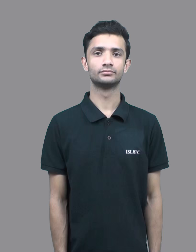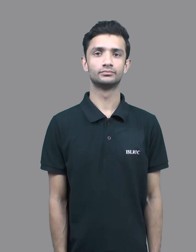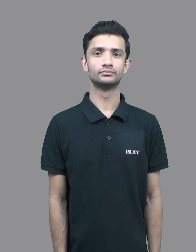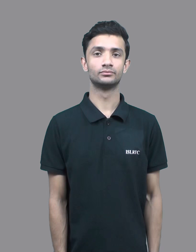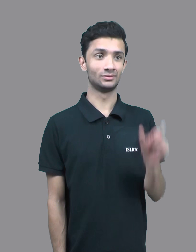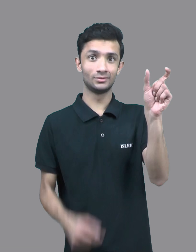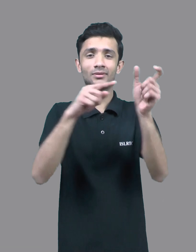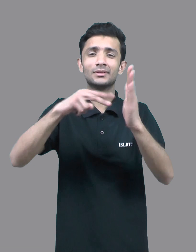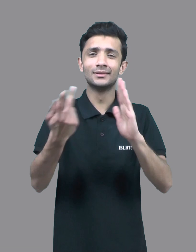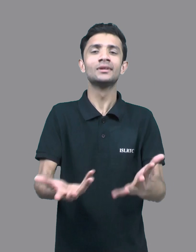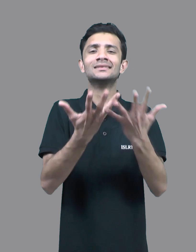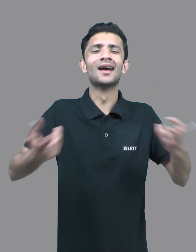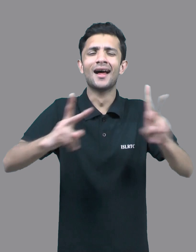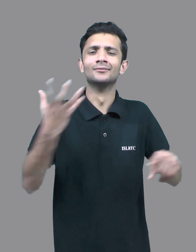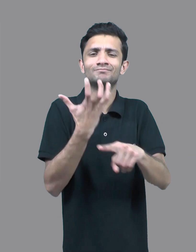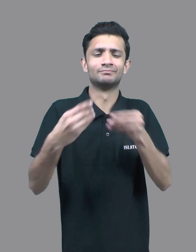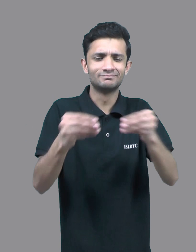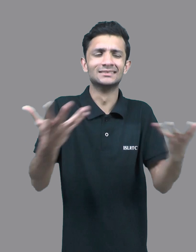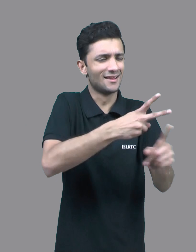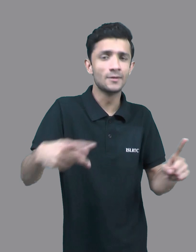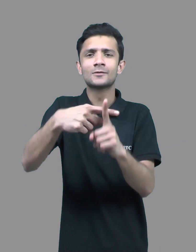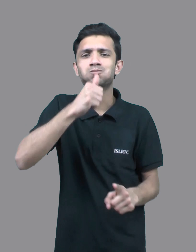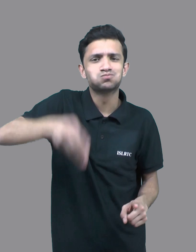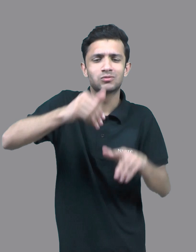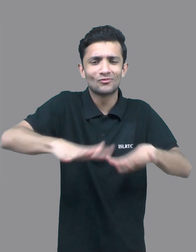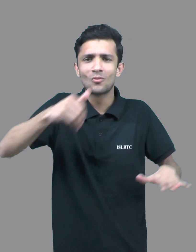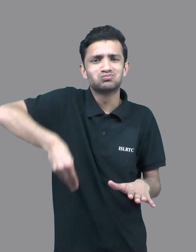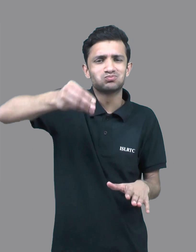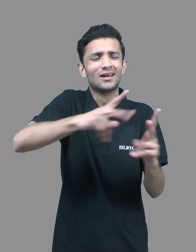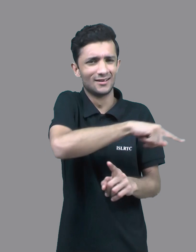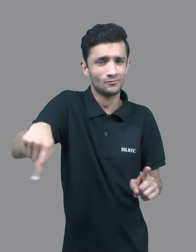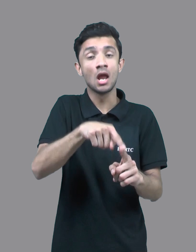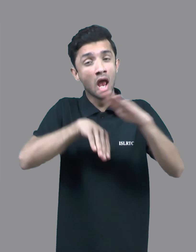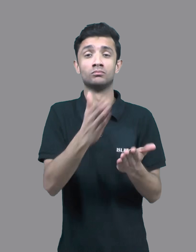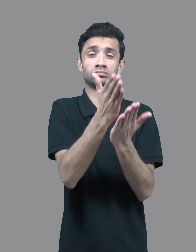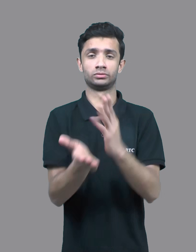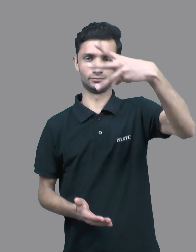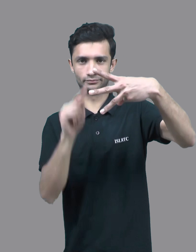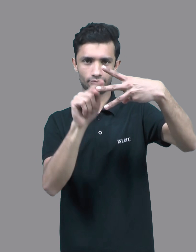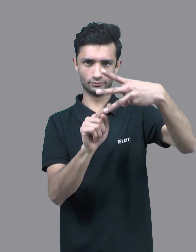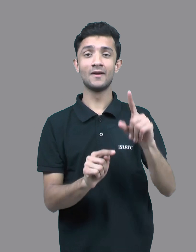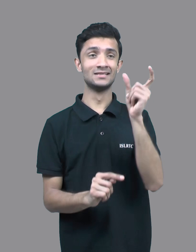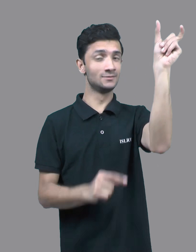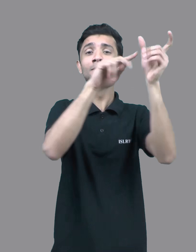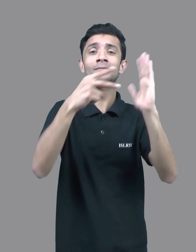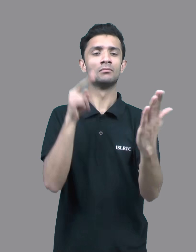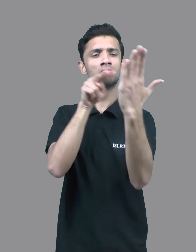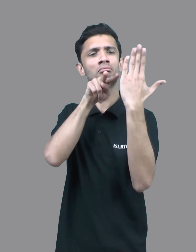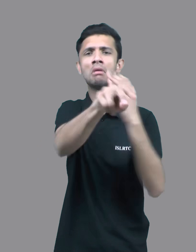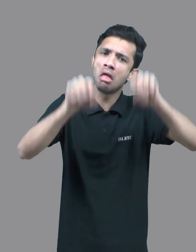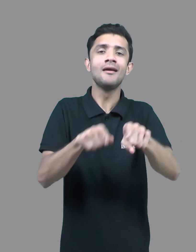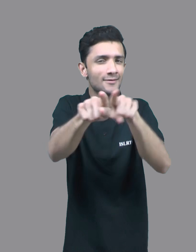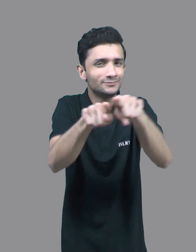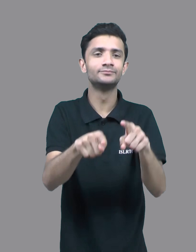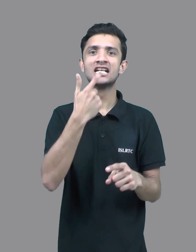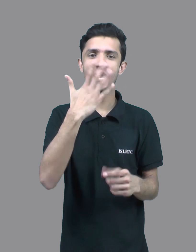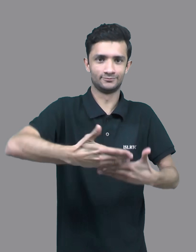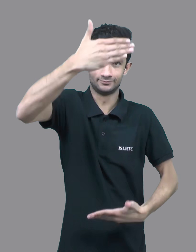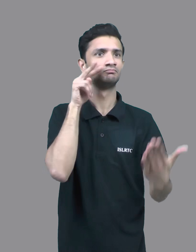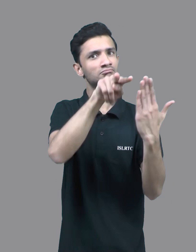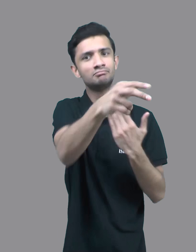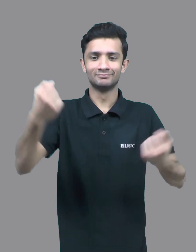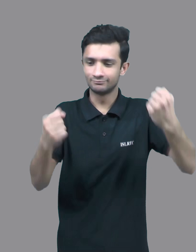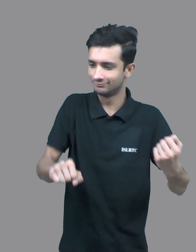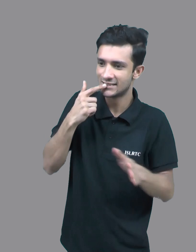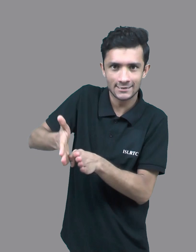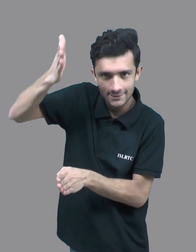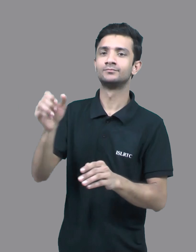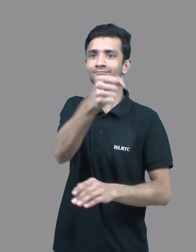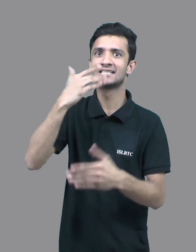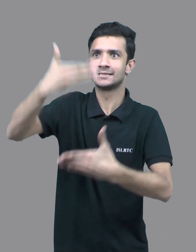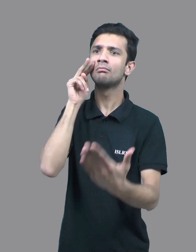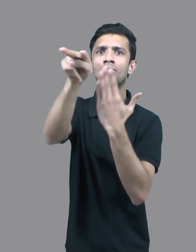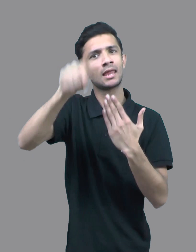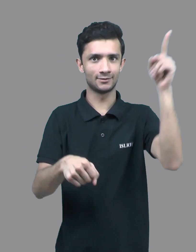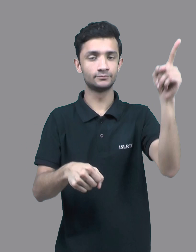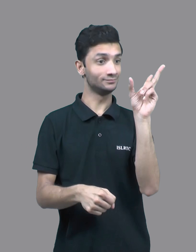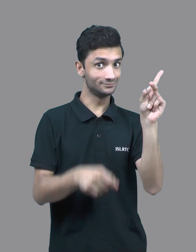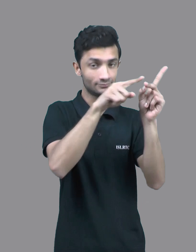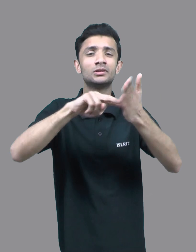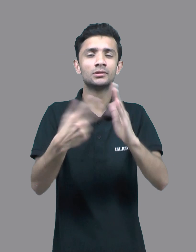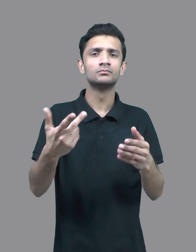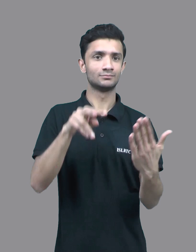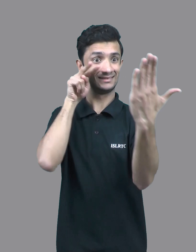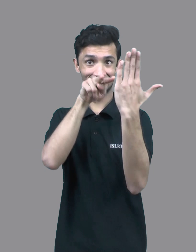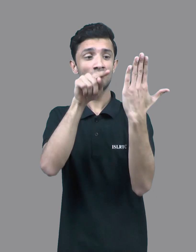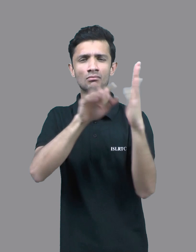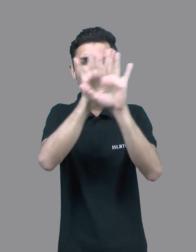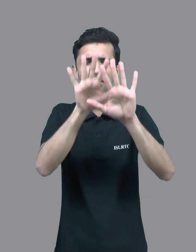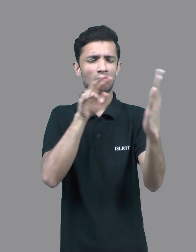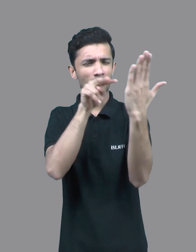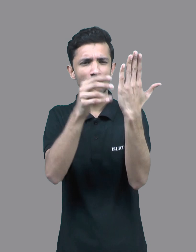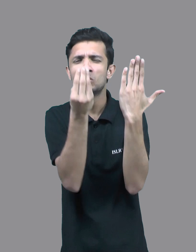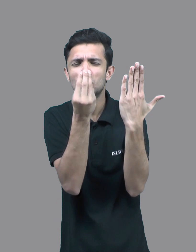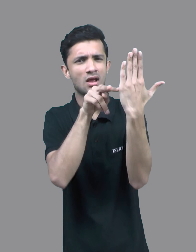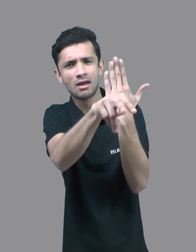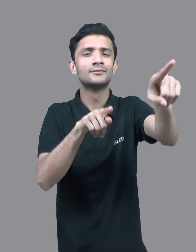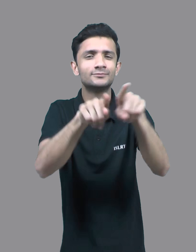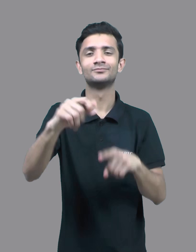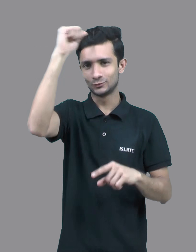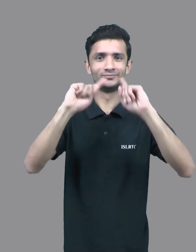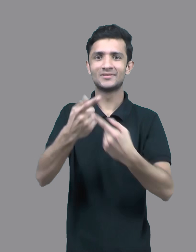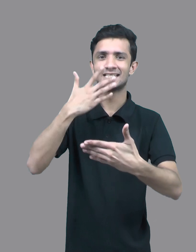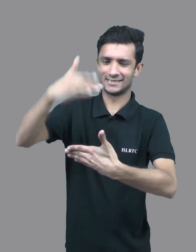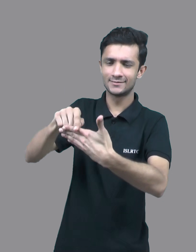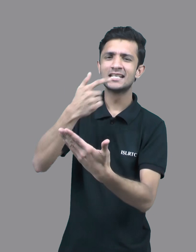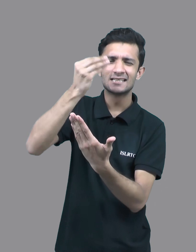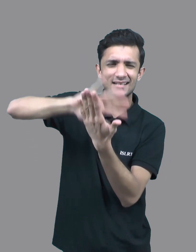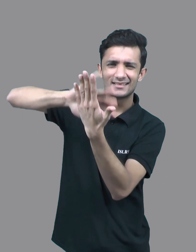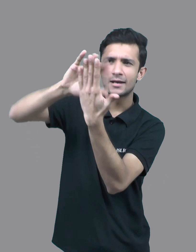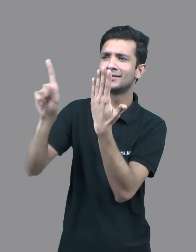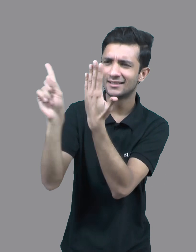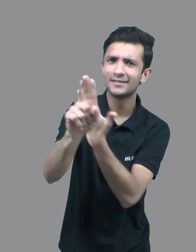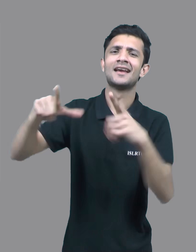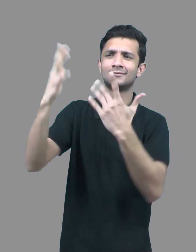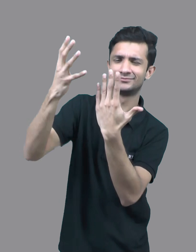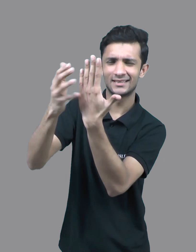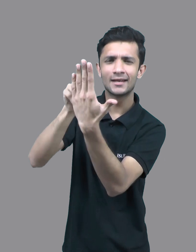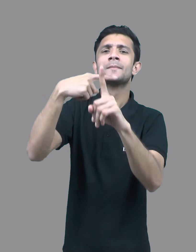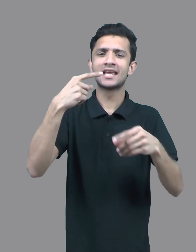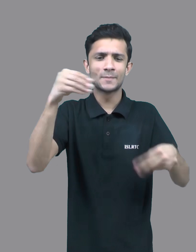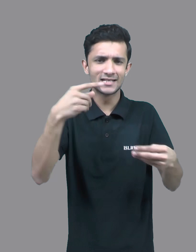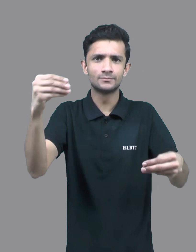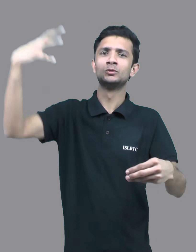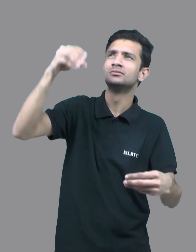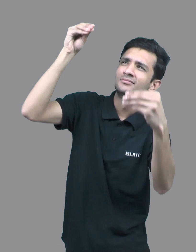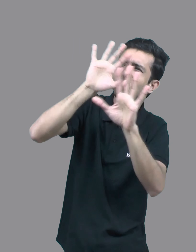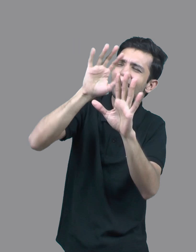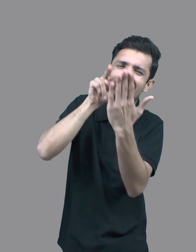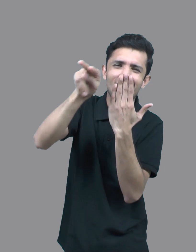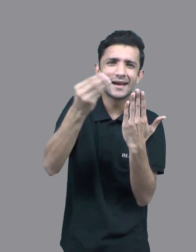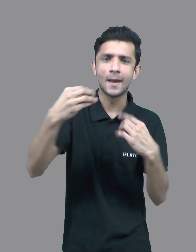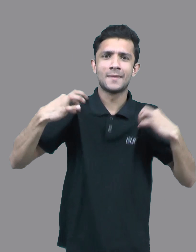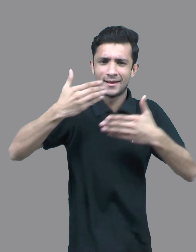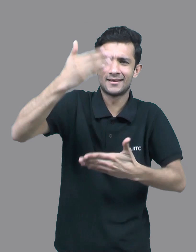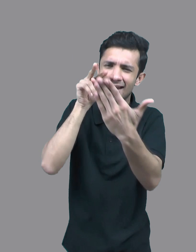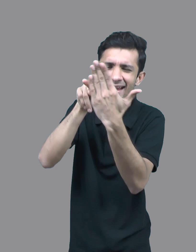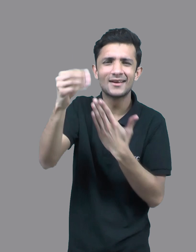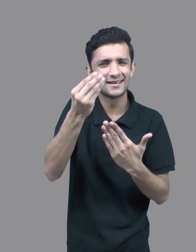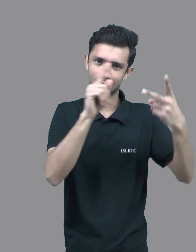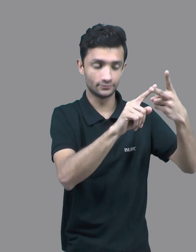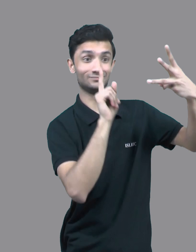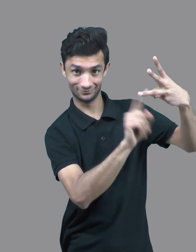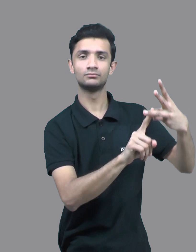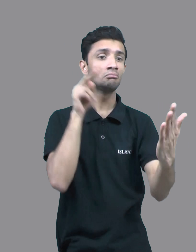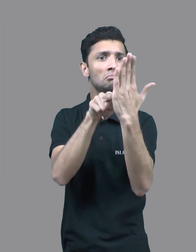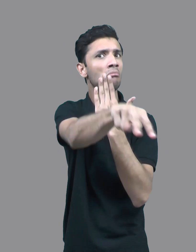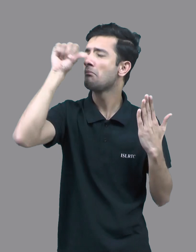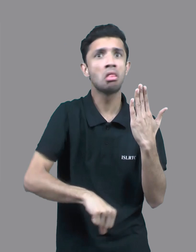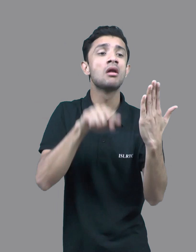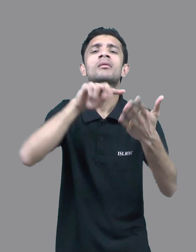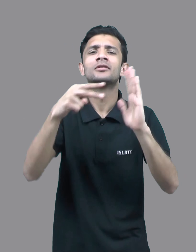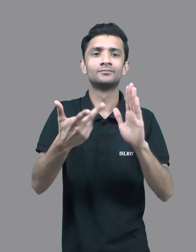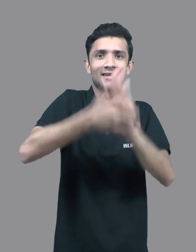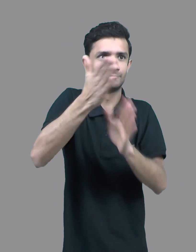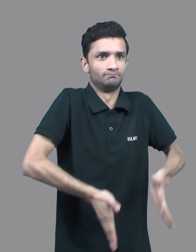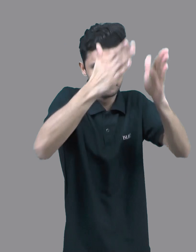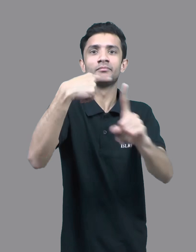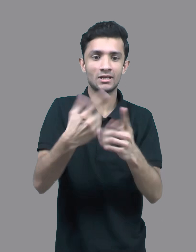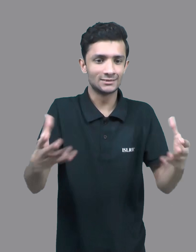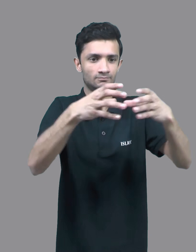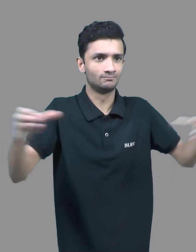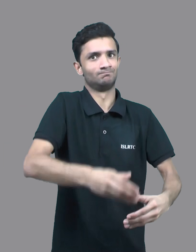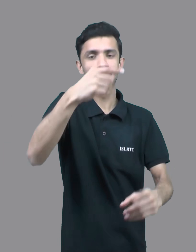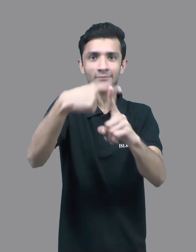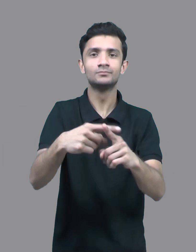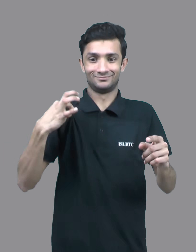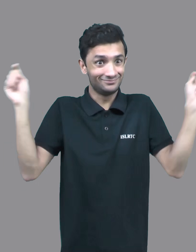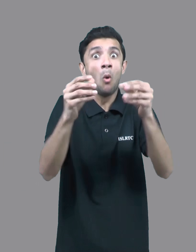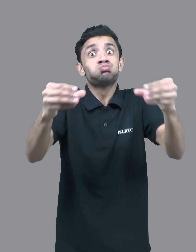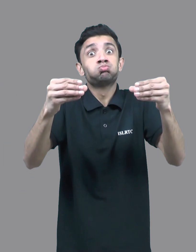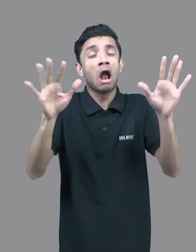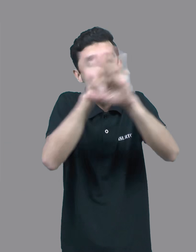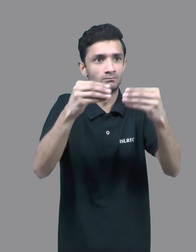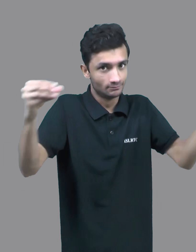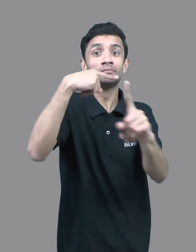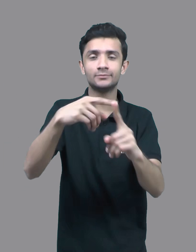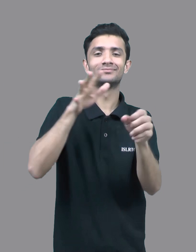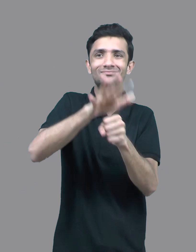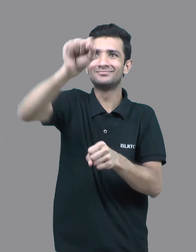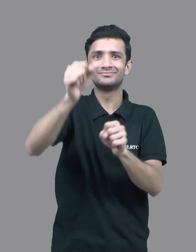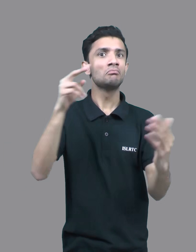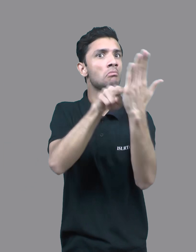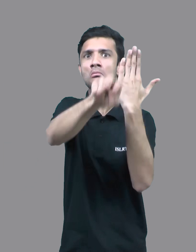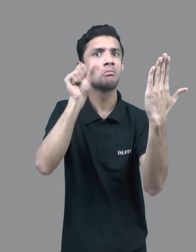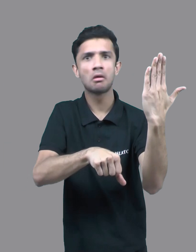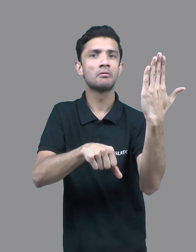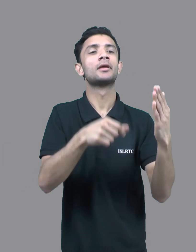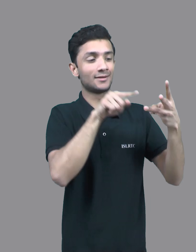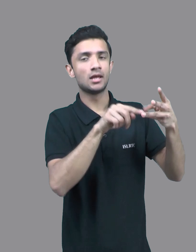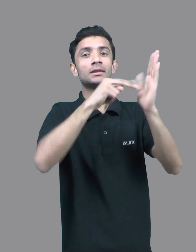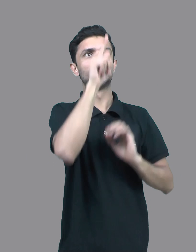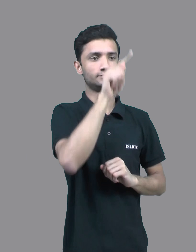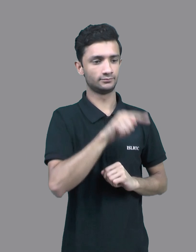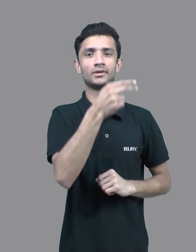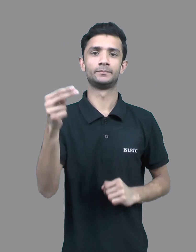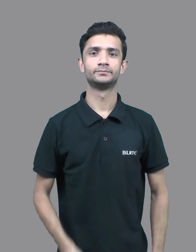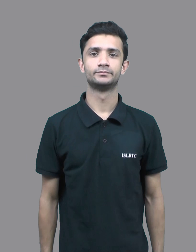Transparent Translucent and Opaque